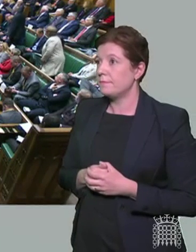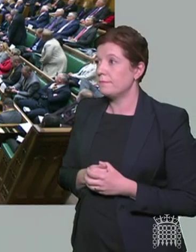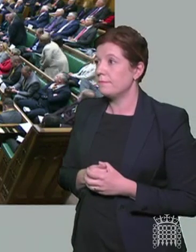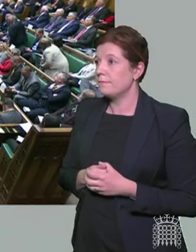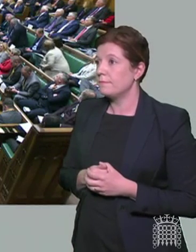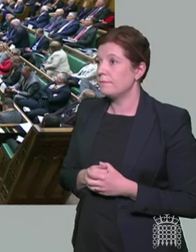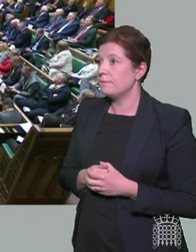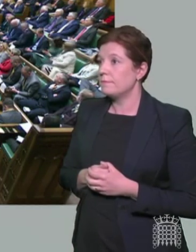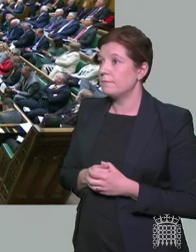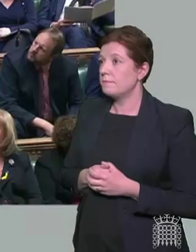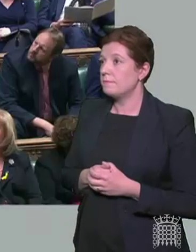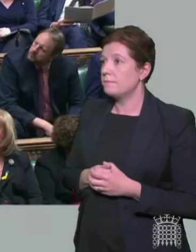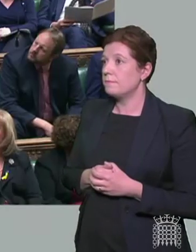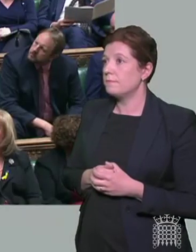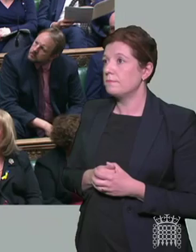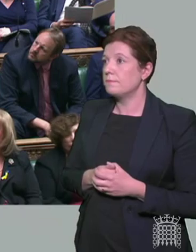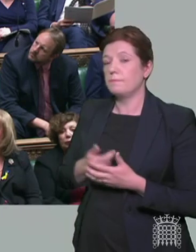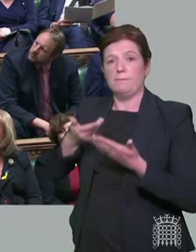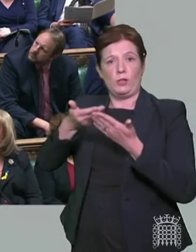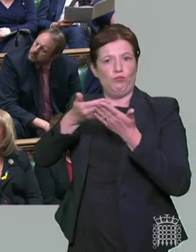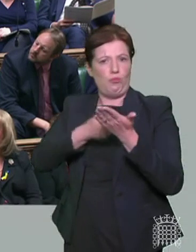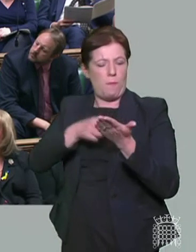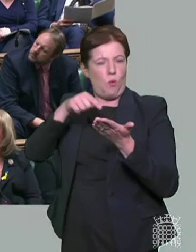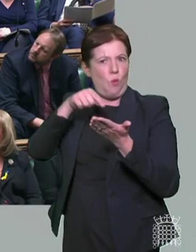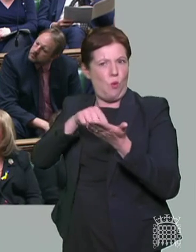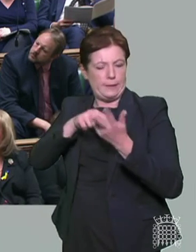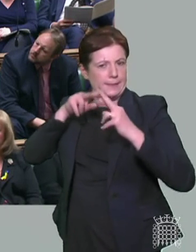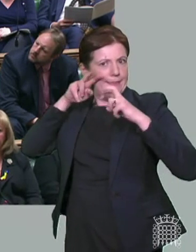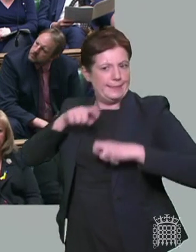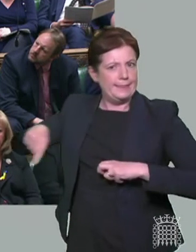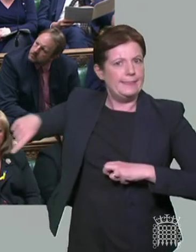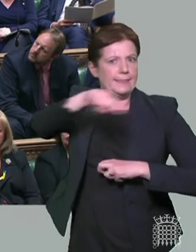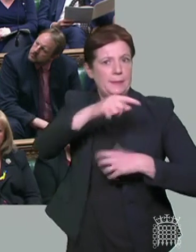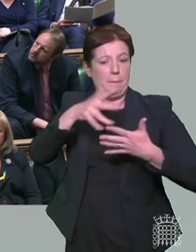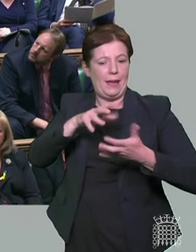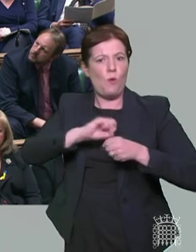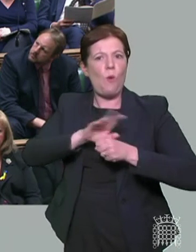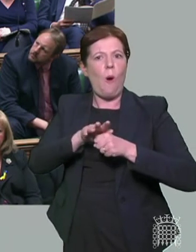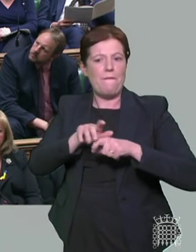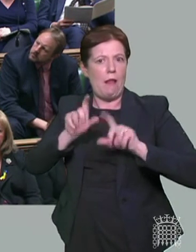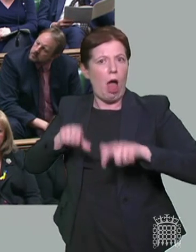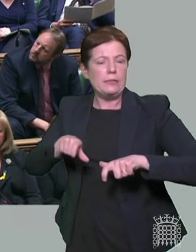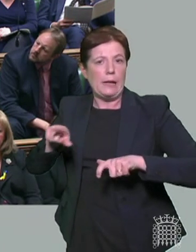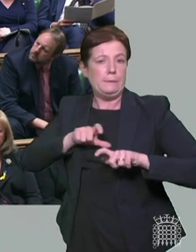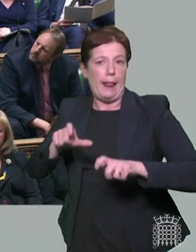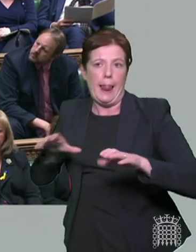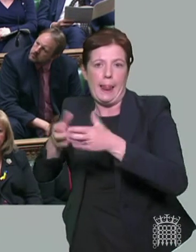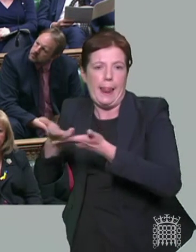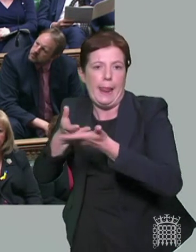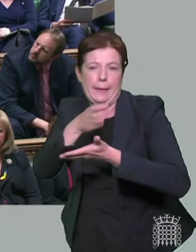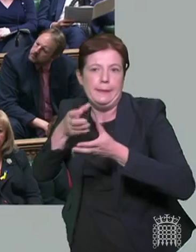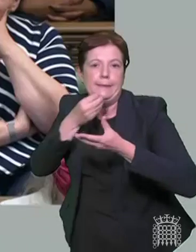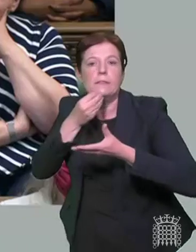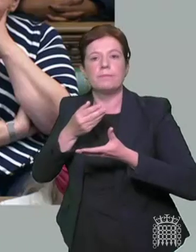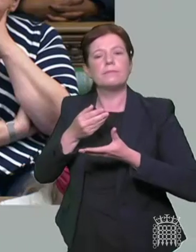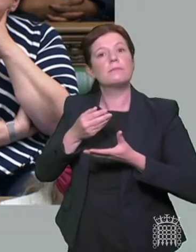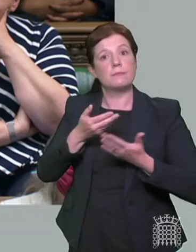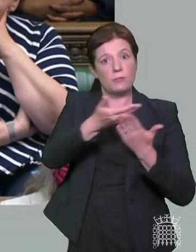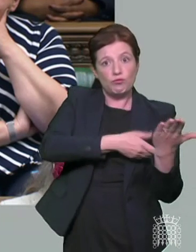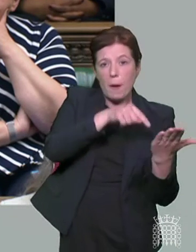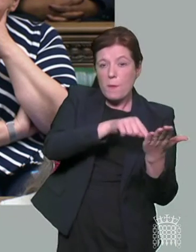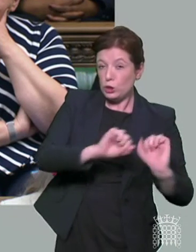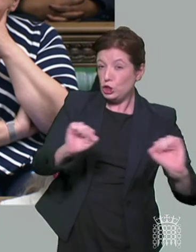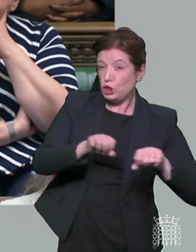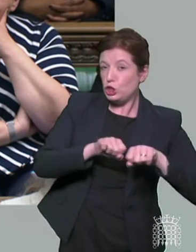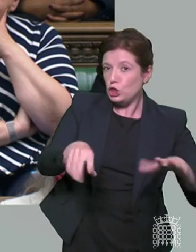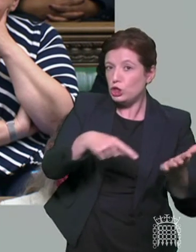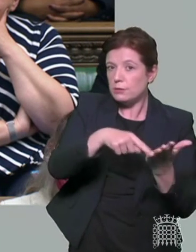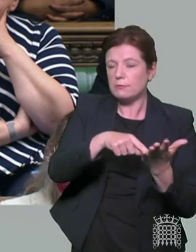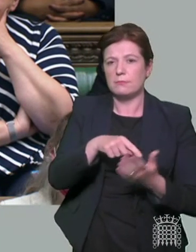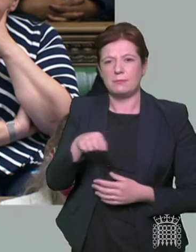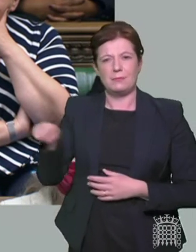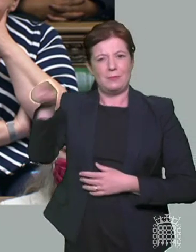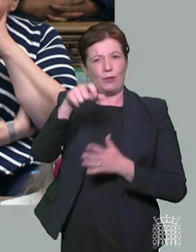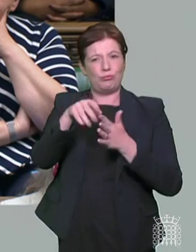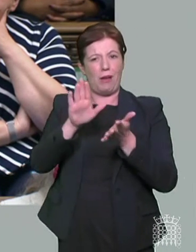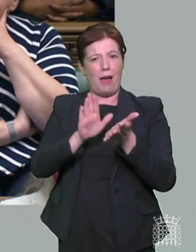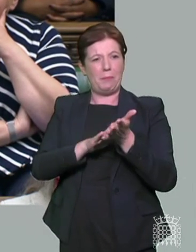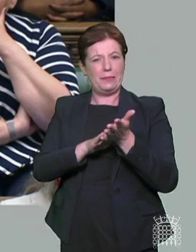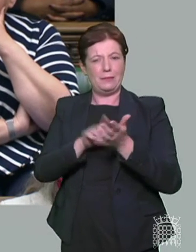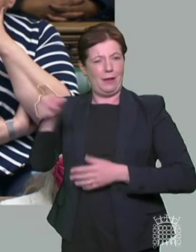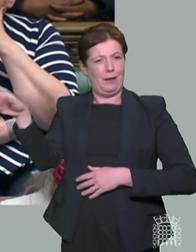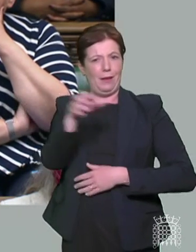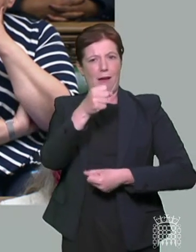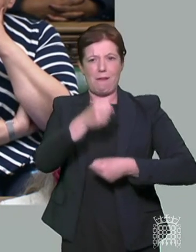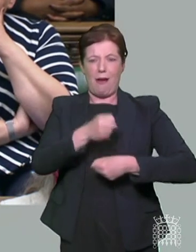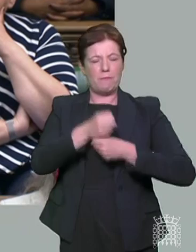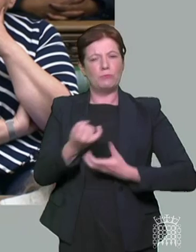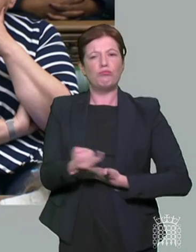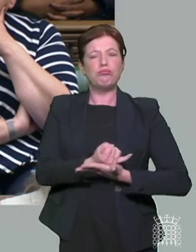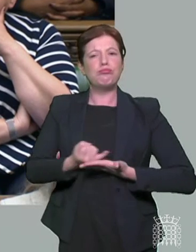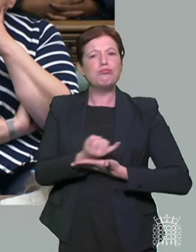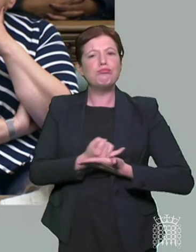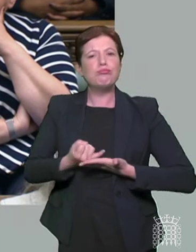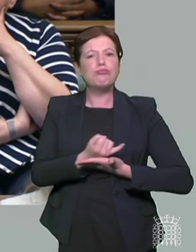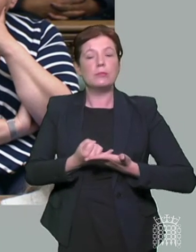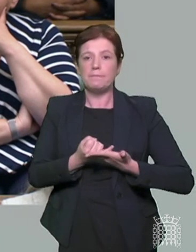With details of the Sue Gray report trickling out, a flood of photos of partygate yet to be released and any number of fixed penalty notices liable to be leaked, this is a Prime Minister who is not fit to run a bath never mind this country.